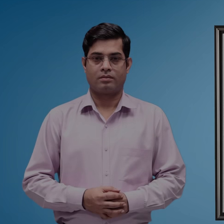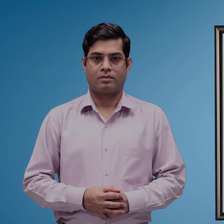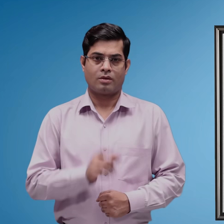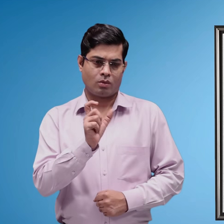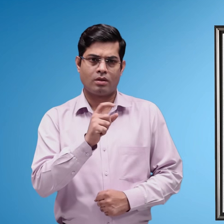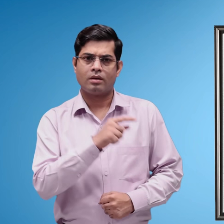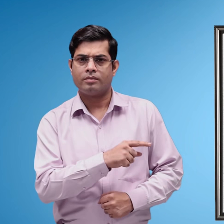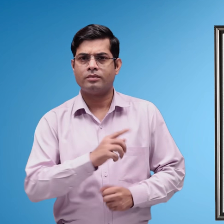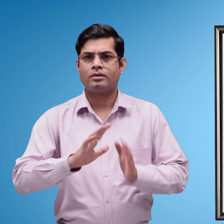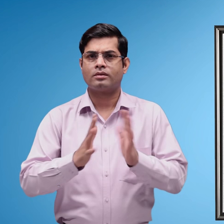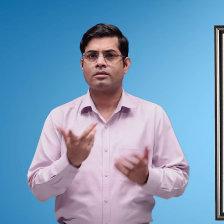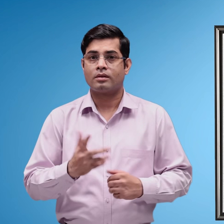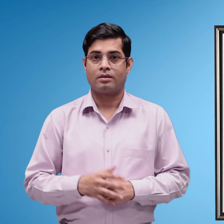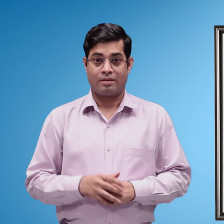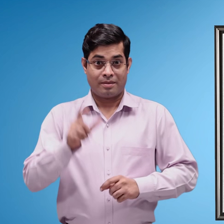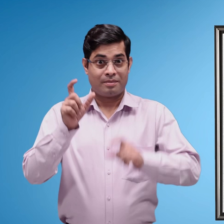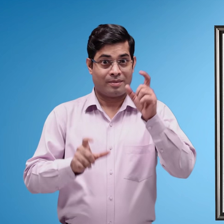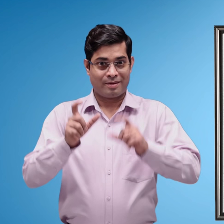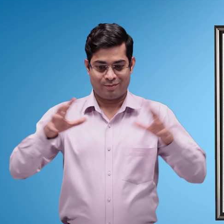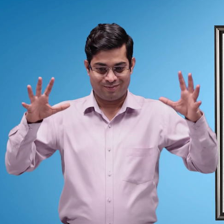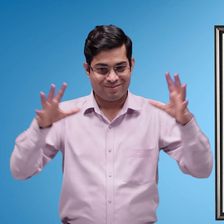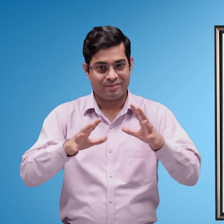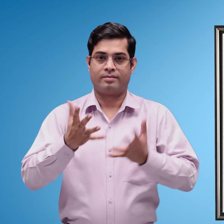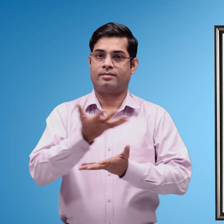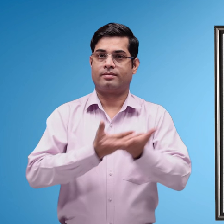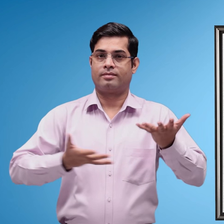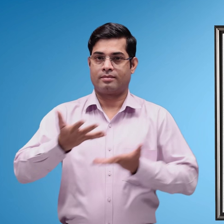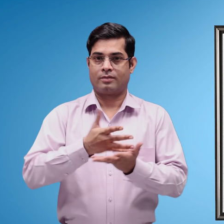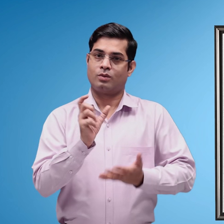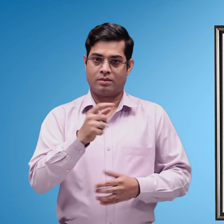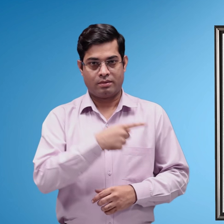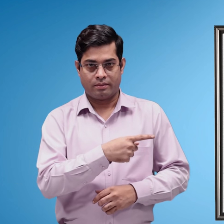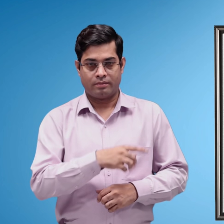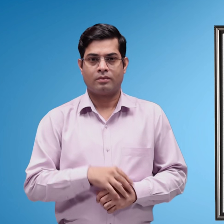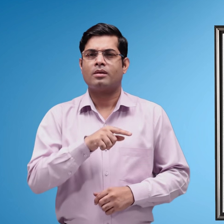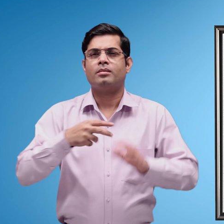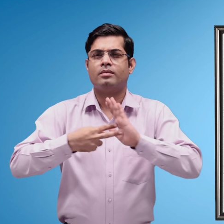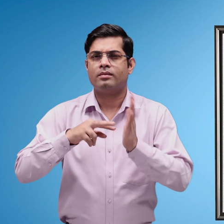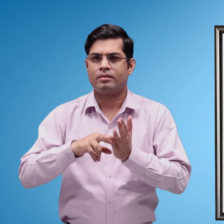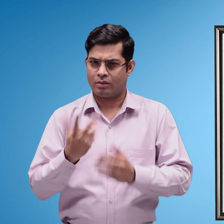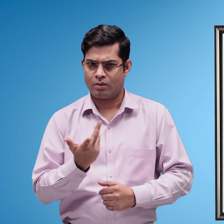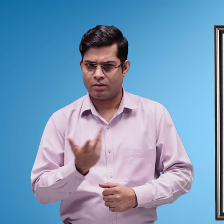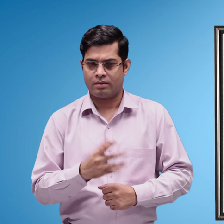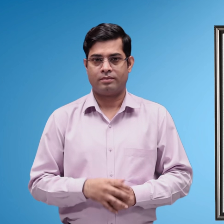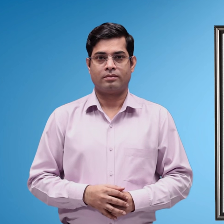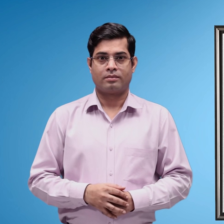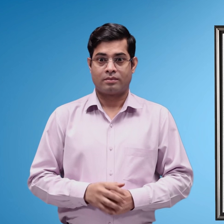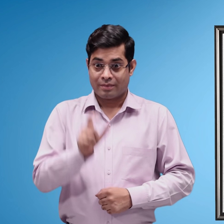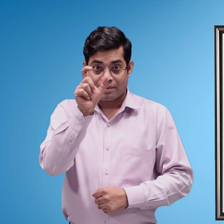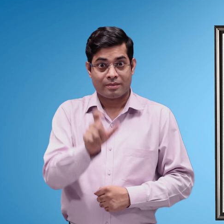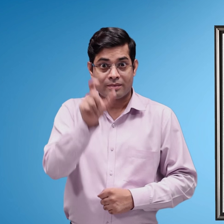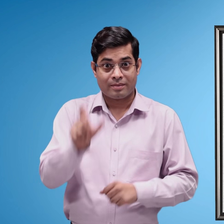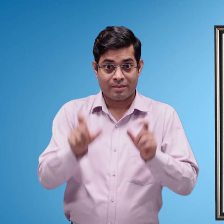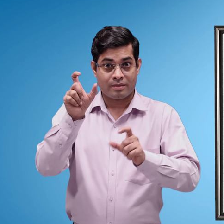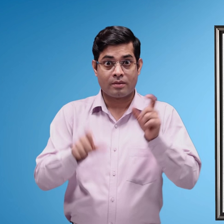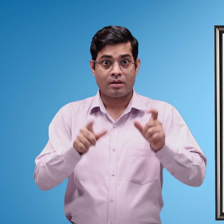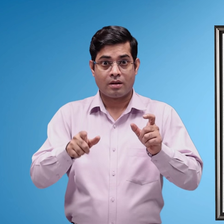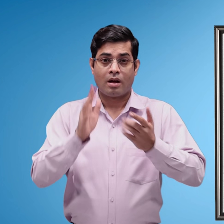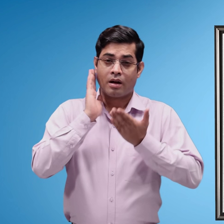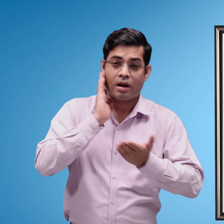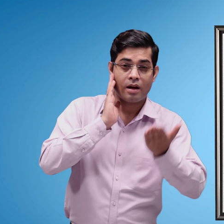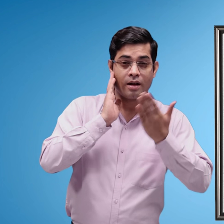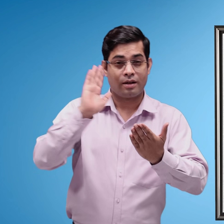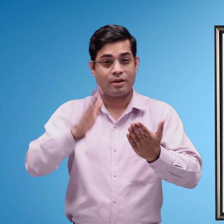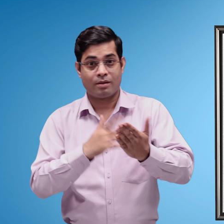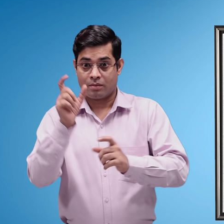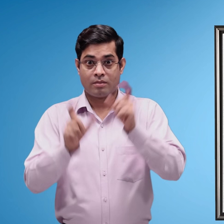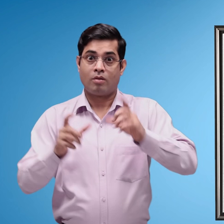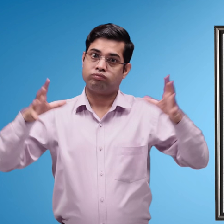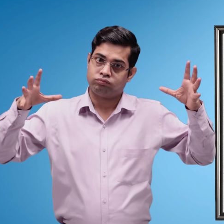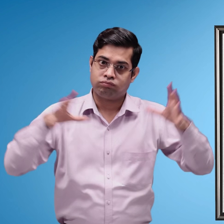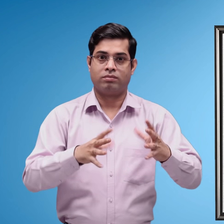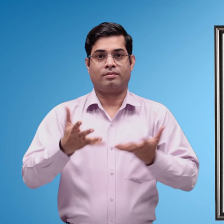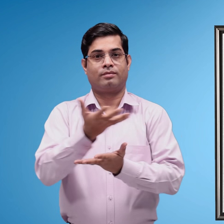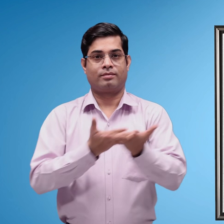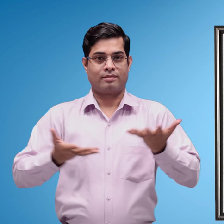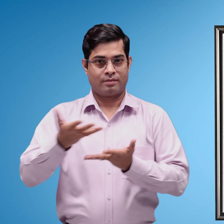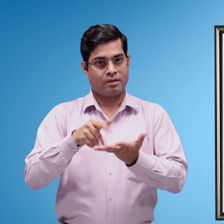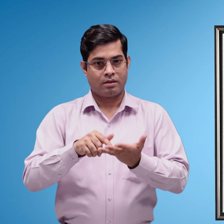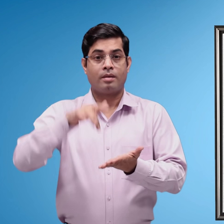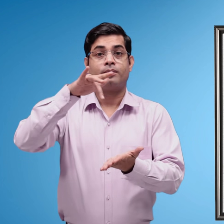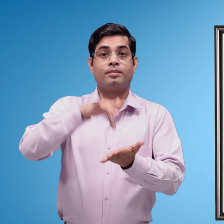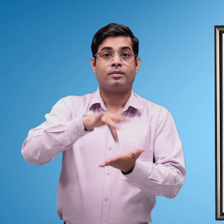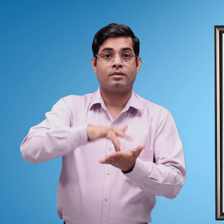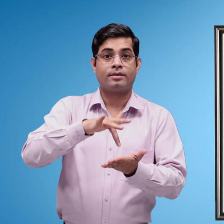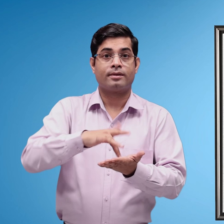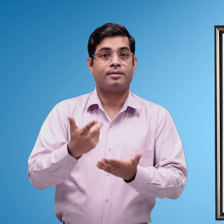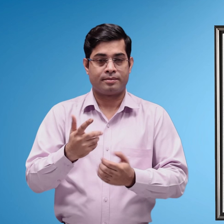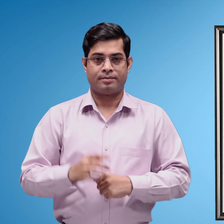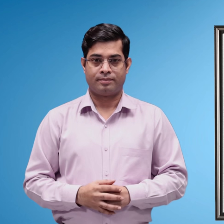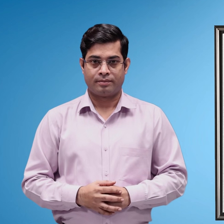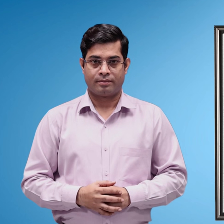sangam This sign means sangam. Sangams were assemblies of poets held in the city of Madurai,